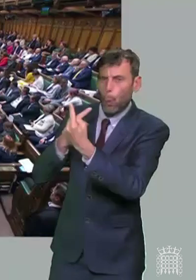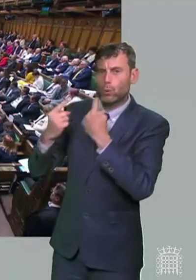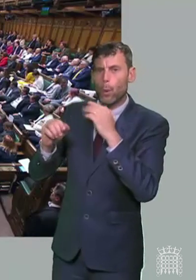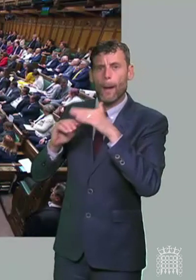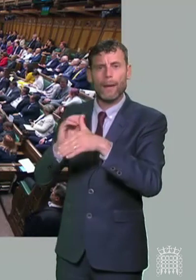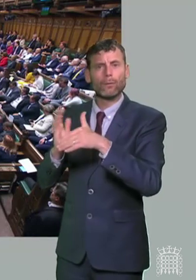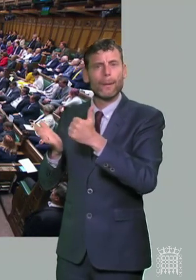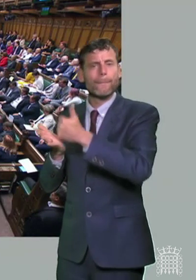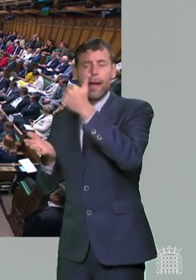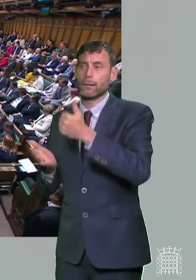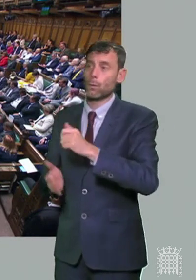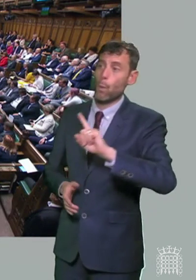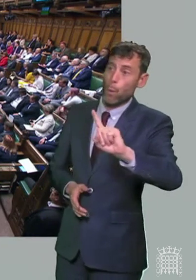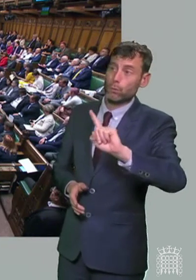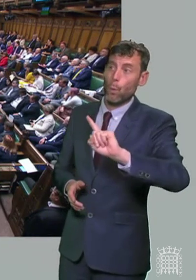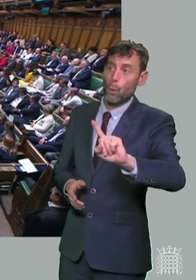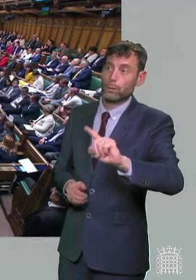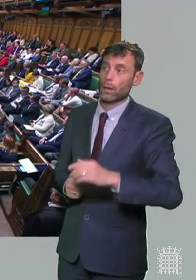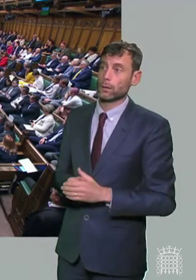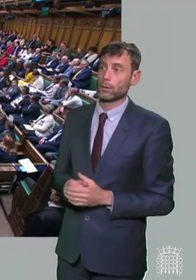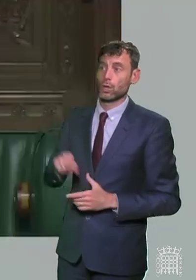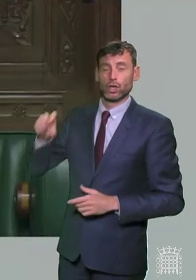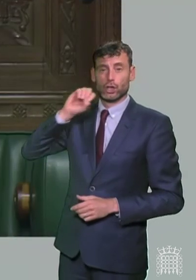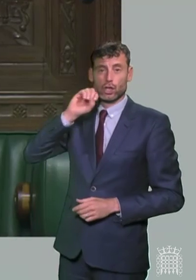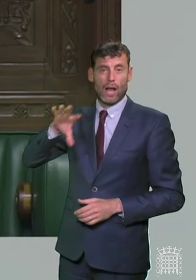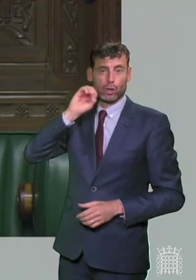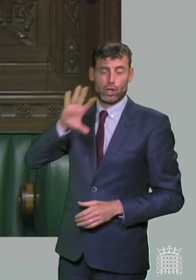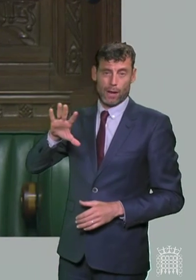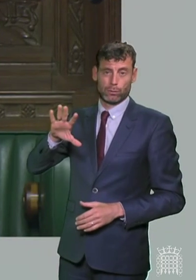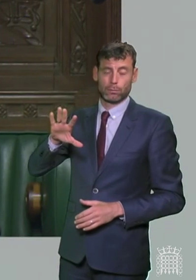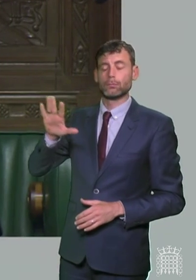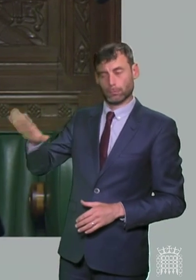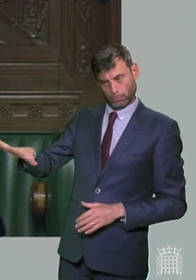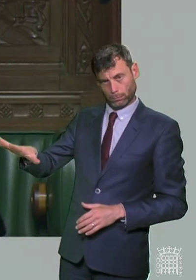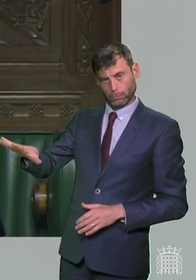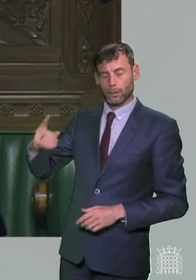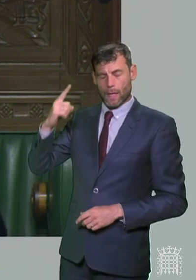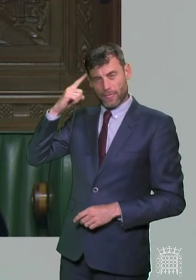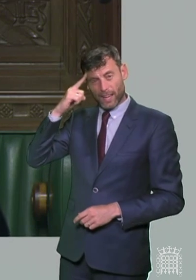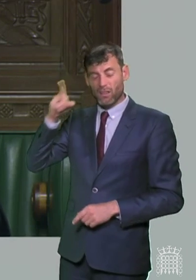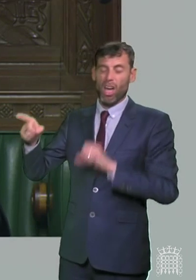Order. Mr MacNeil, your voice is not quiet—it is like mine; it carries.